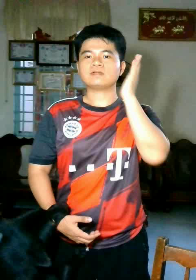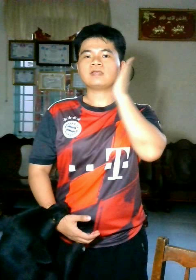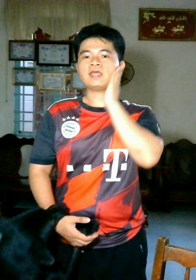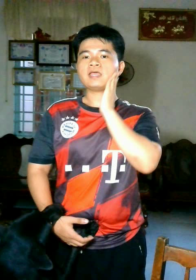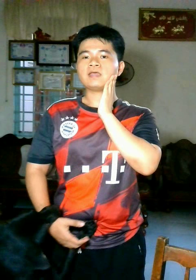dep